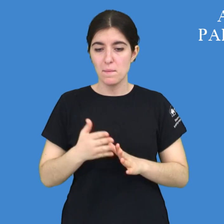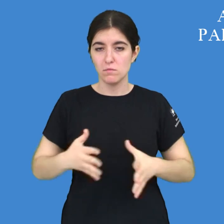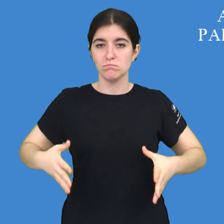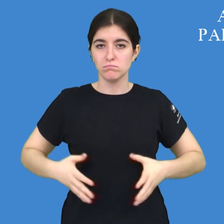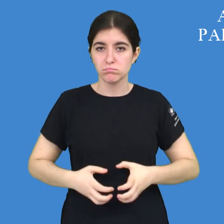incrementar